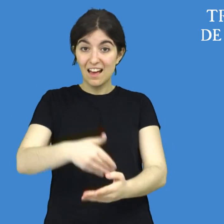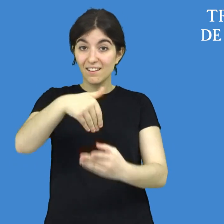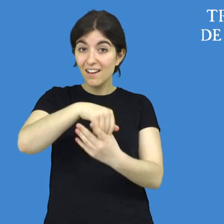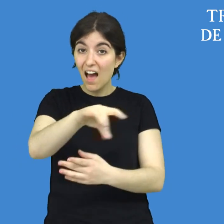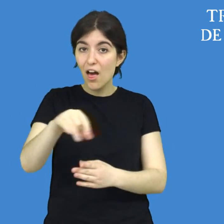dentro